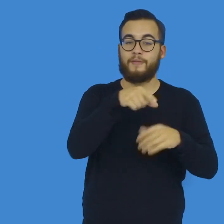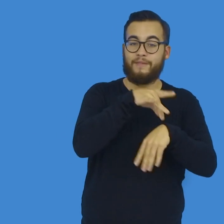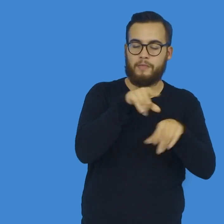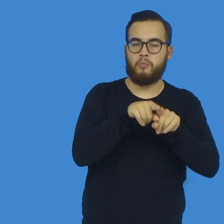enfermo